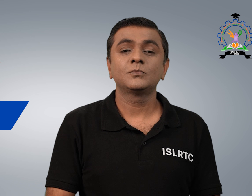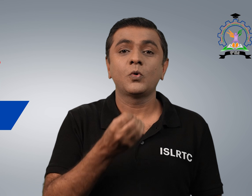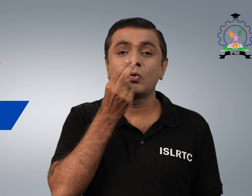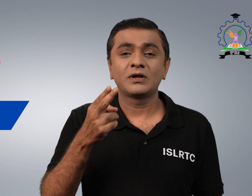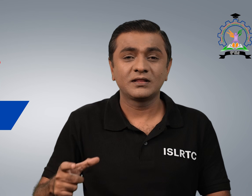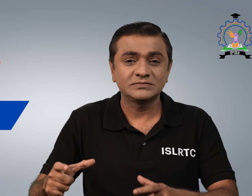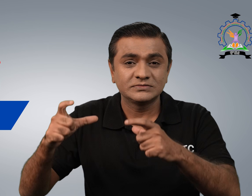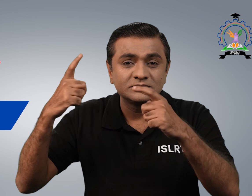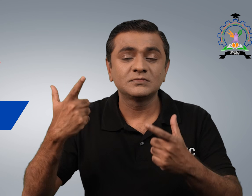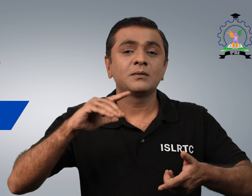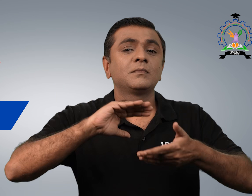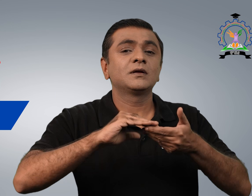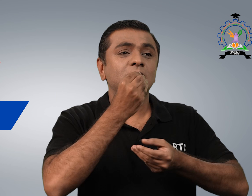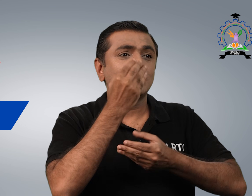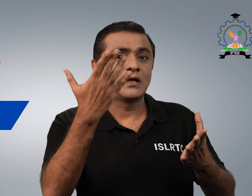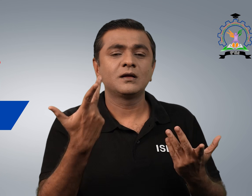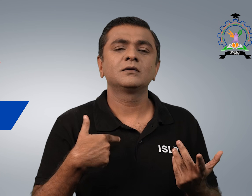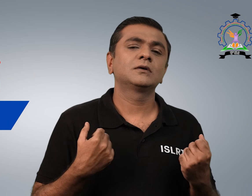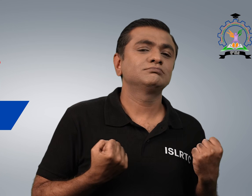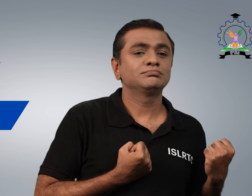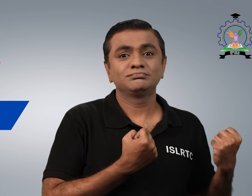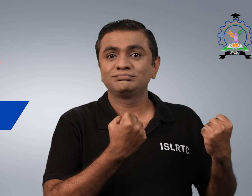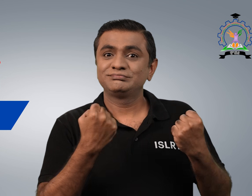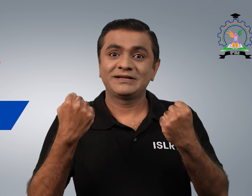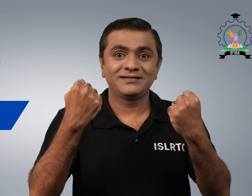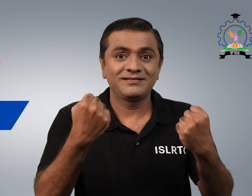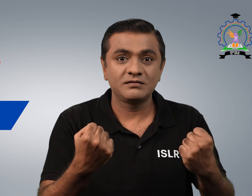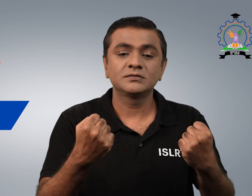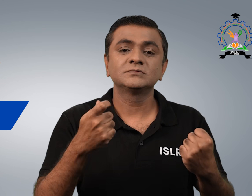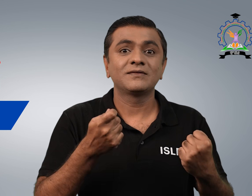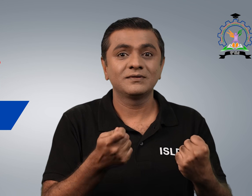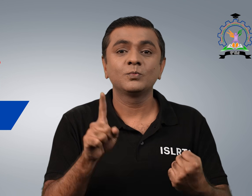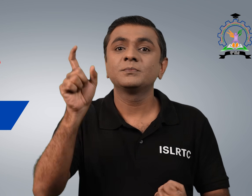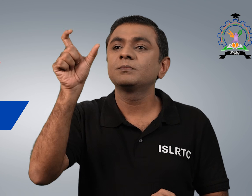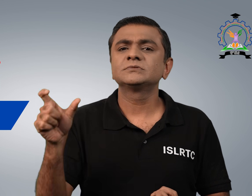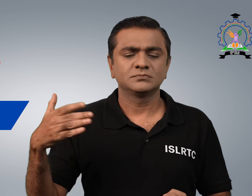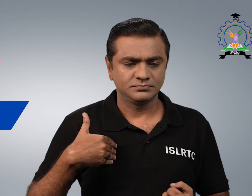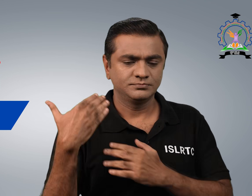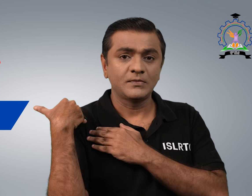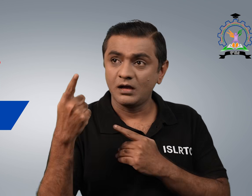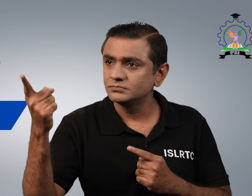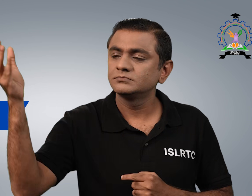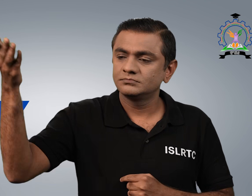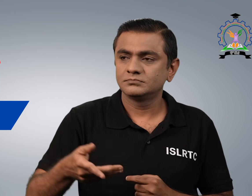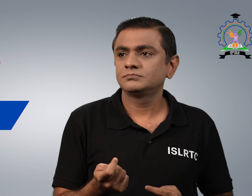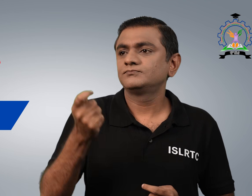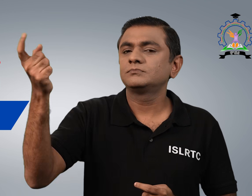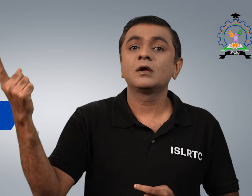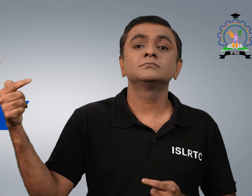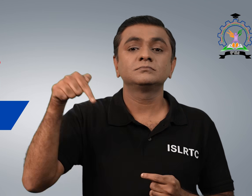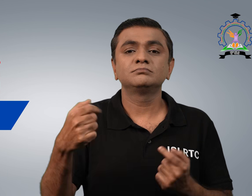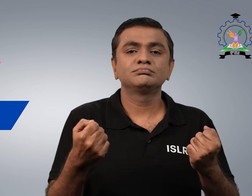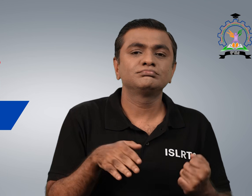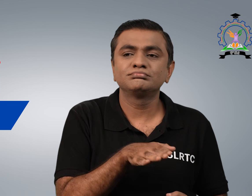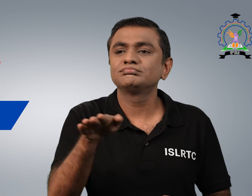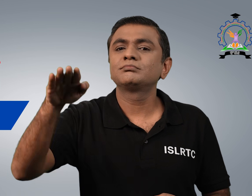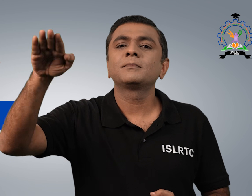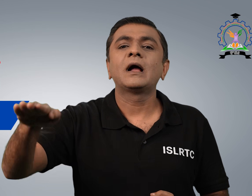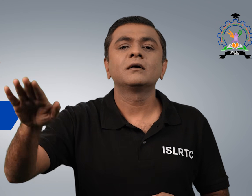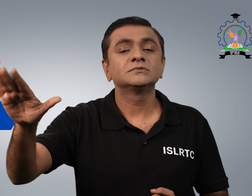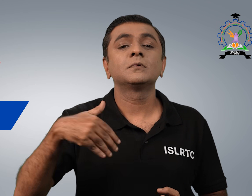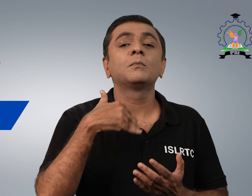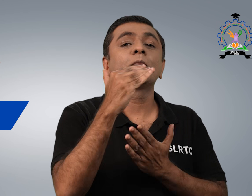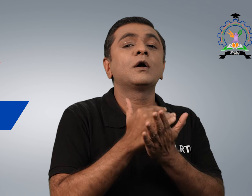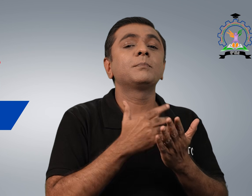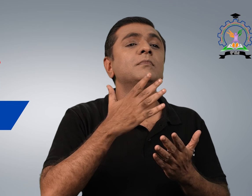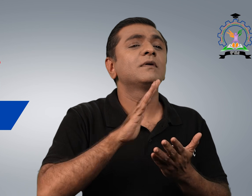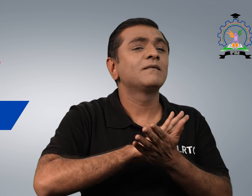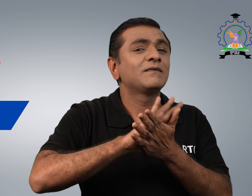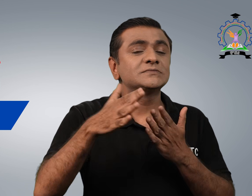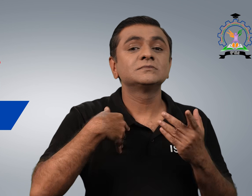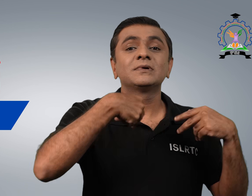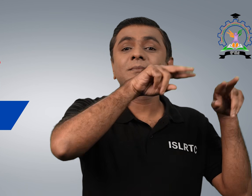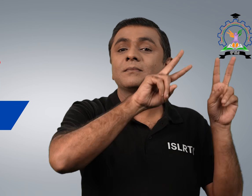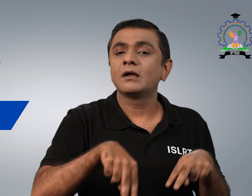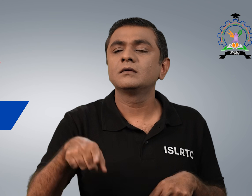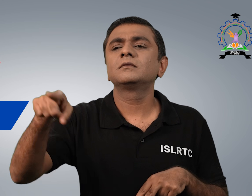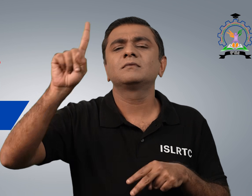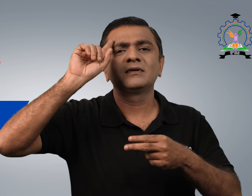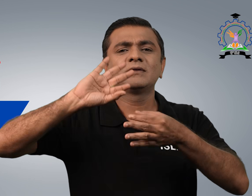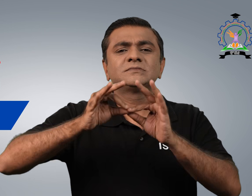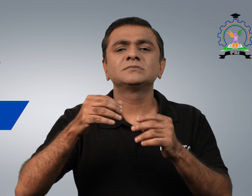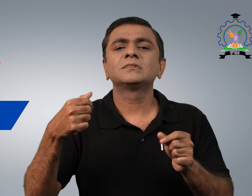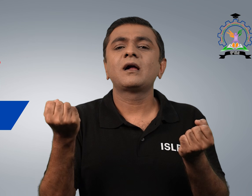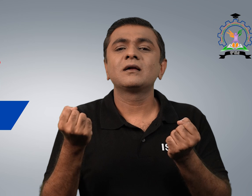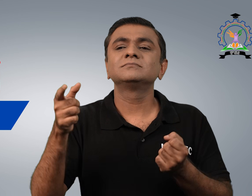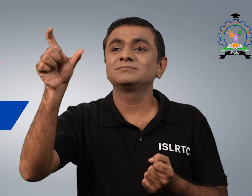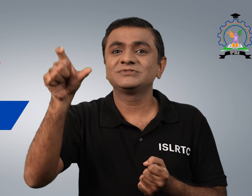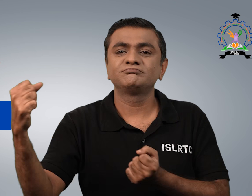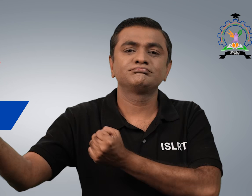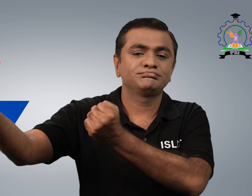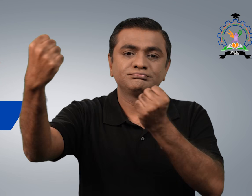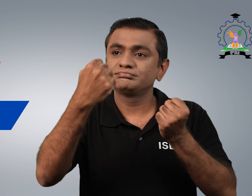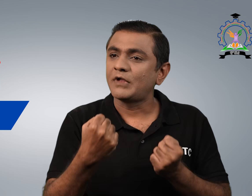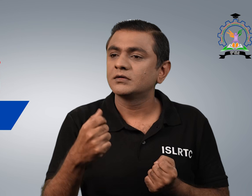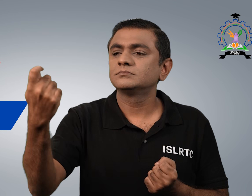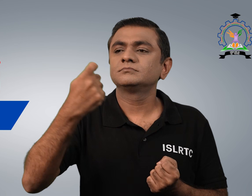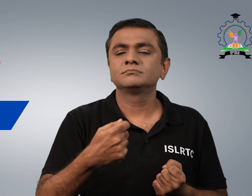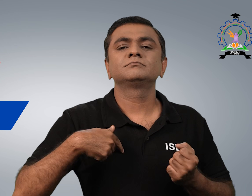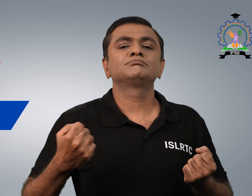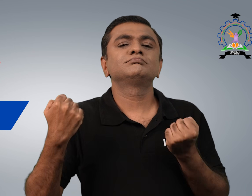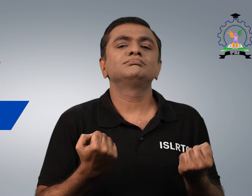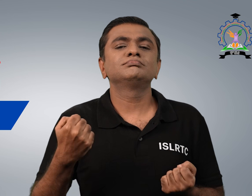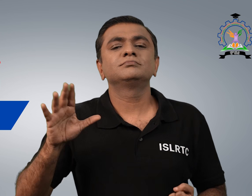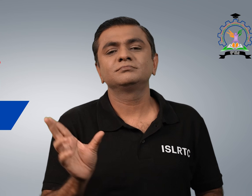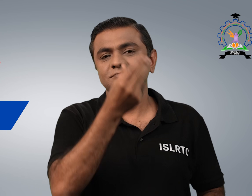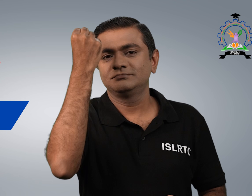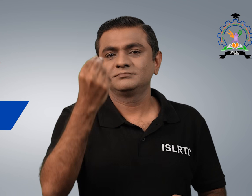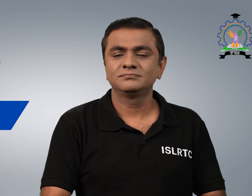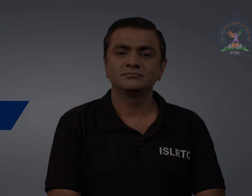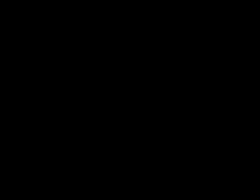Valet is a service at hotels, wedding parties, and other events where guests hand over their car keys to a person who parks and retrieves the car for the guest after the event.